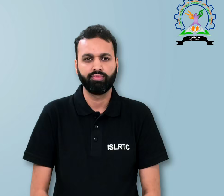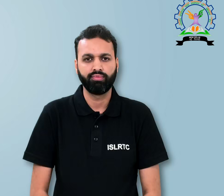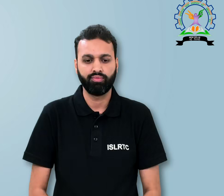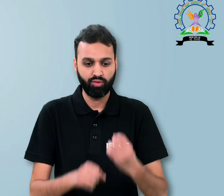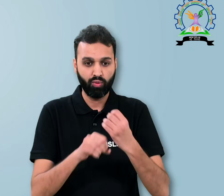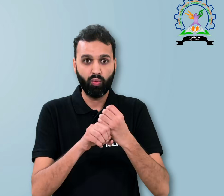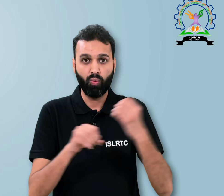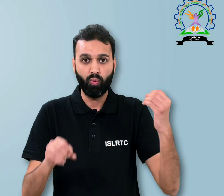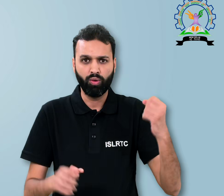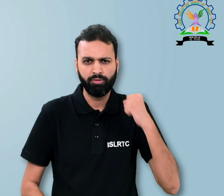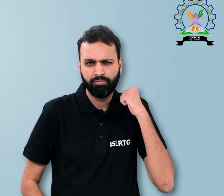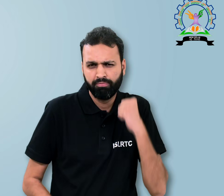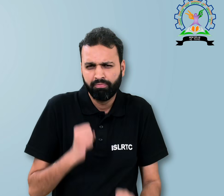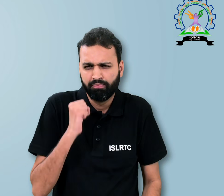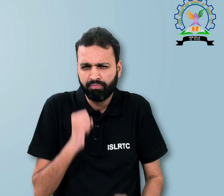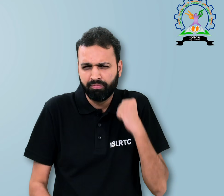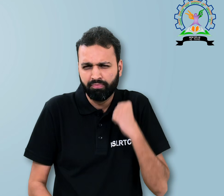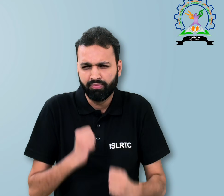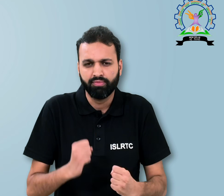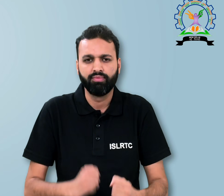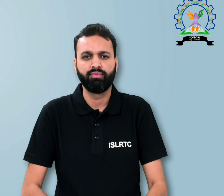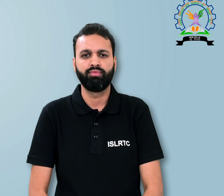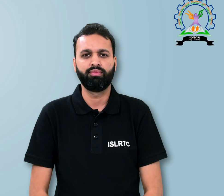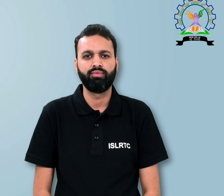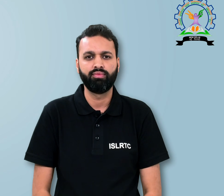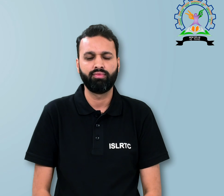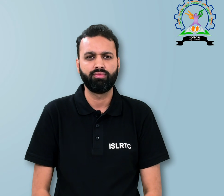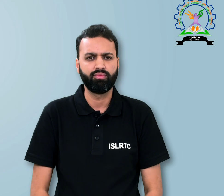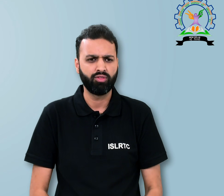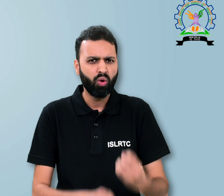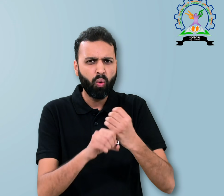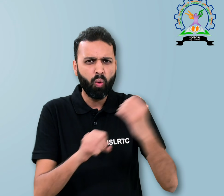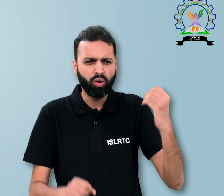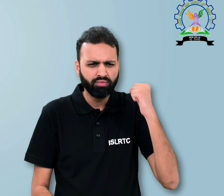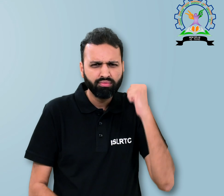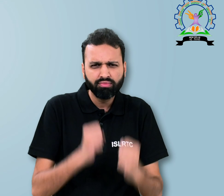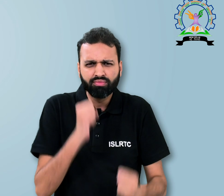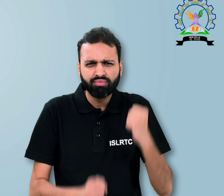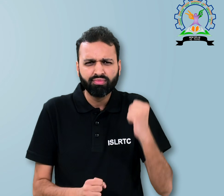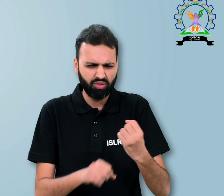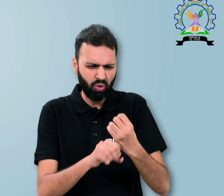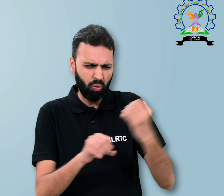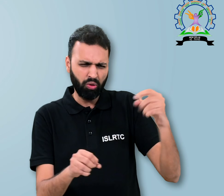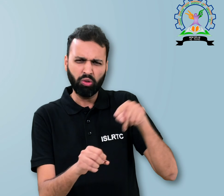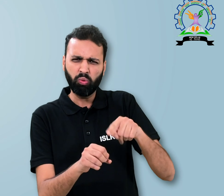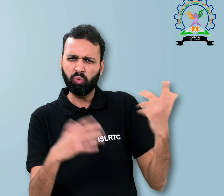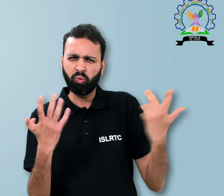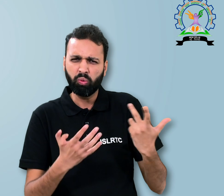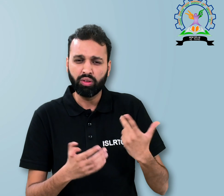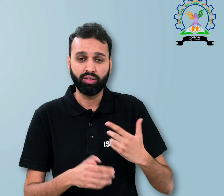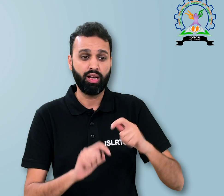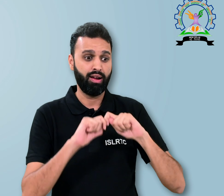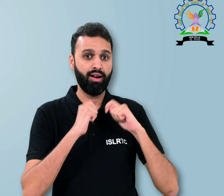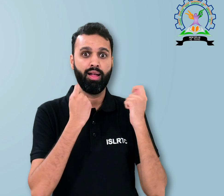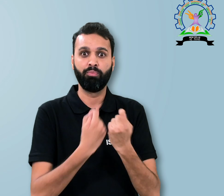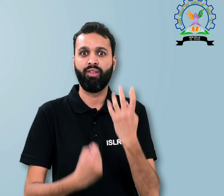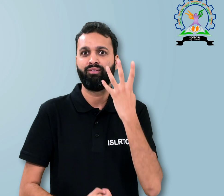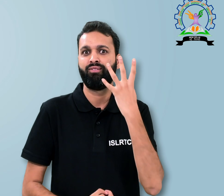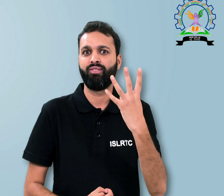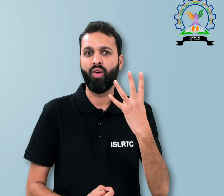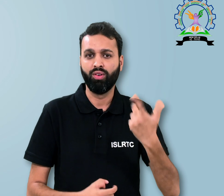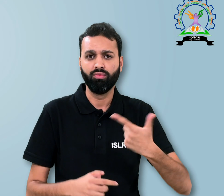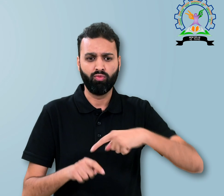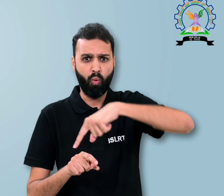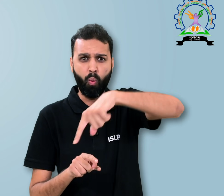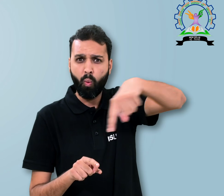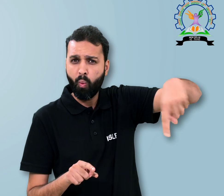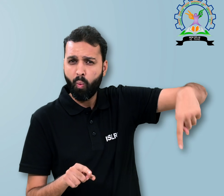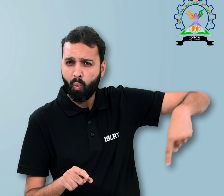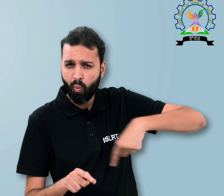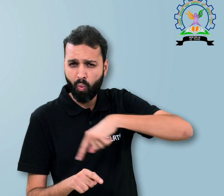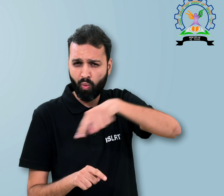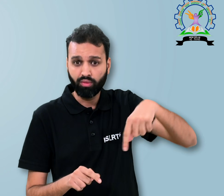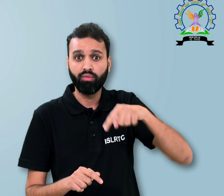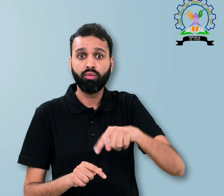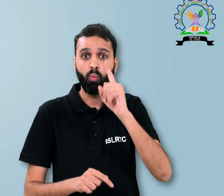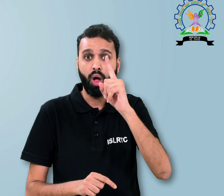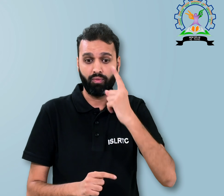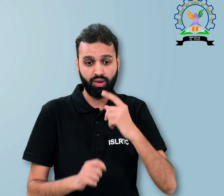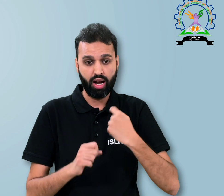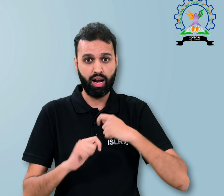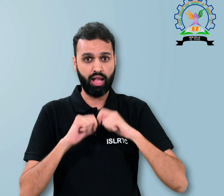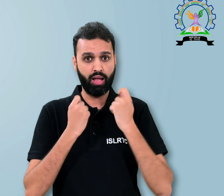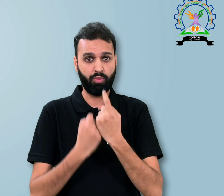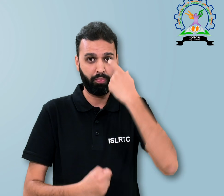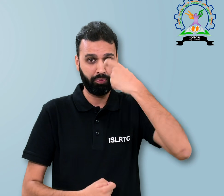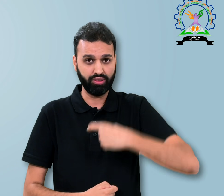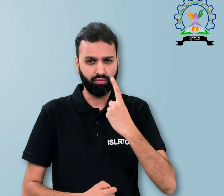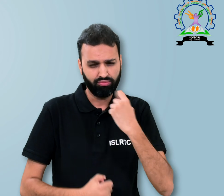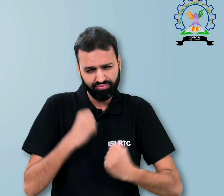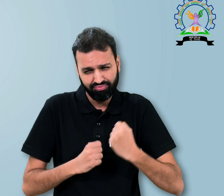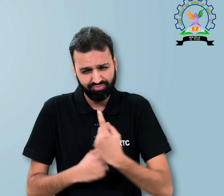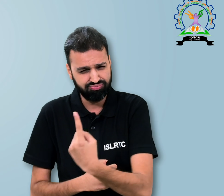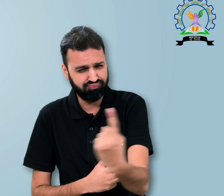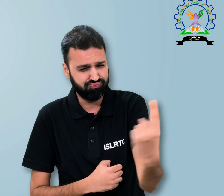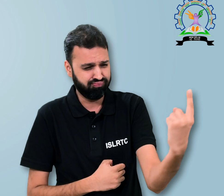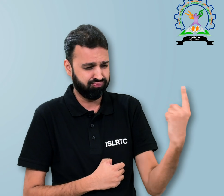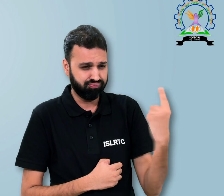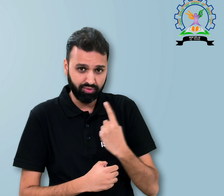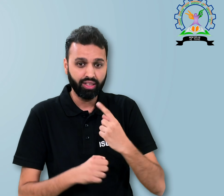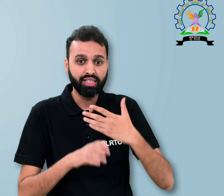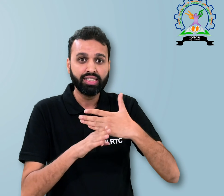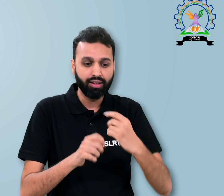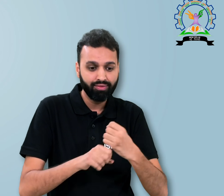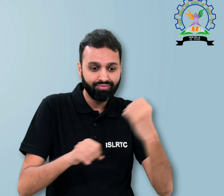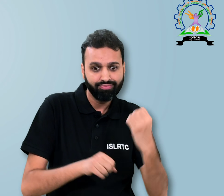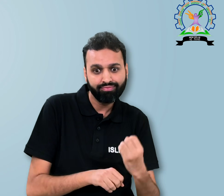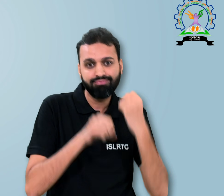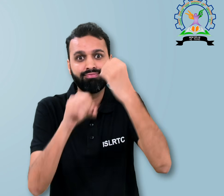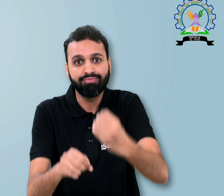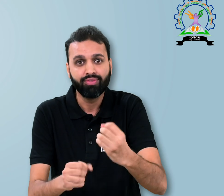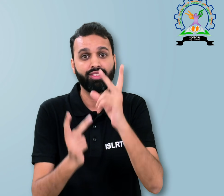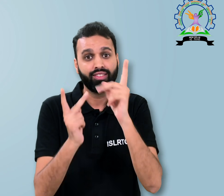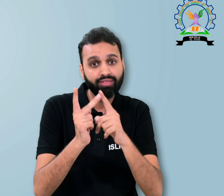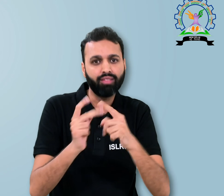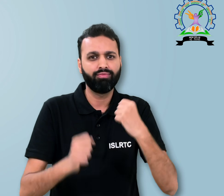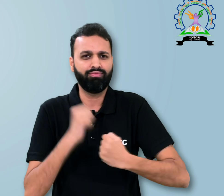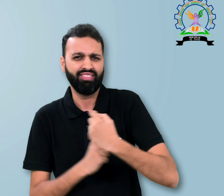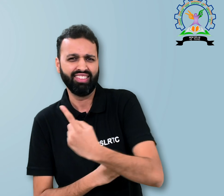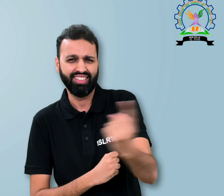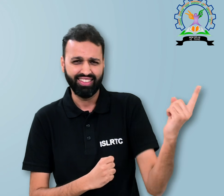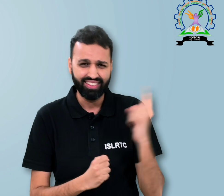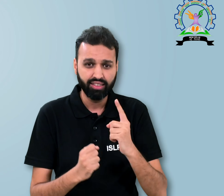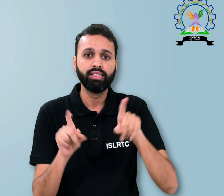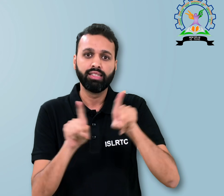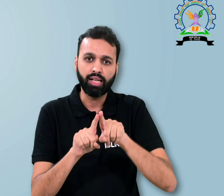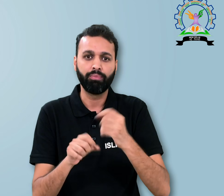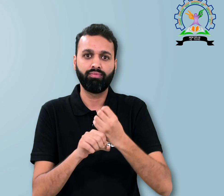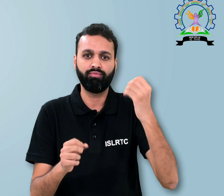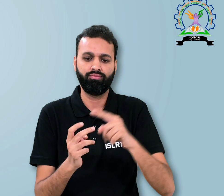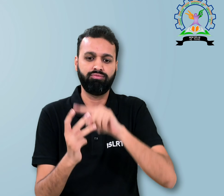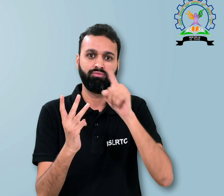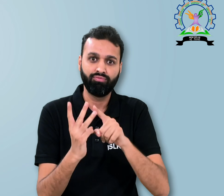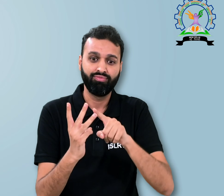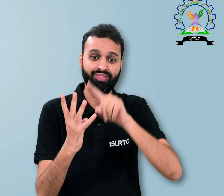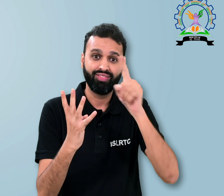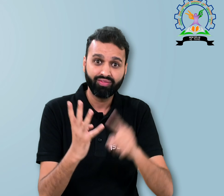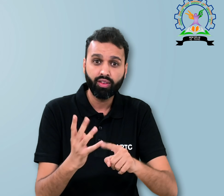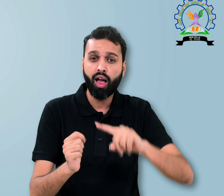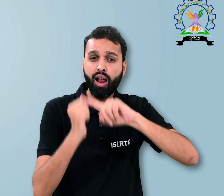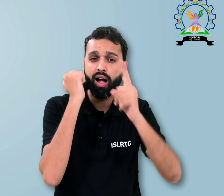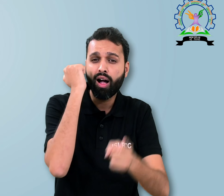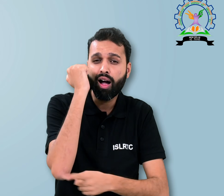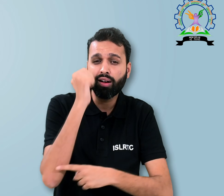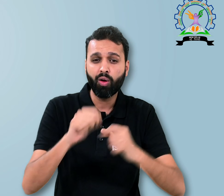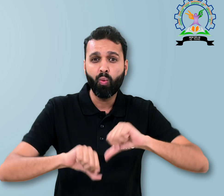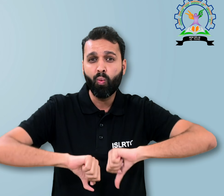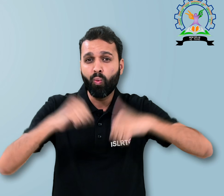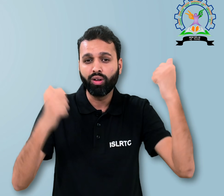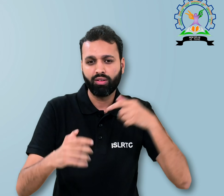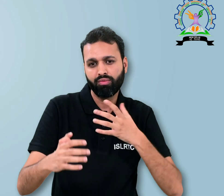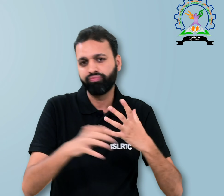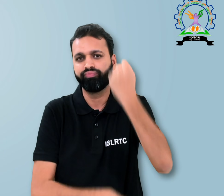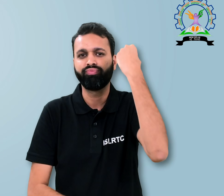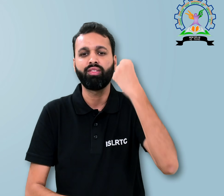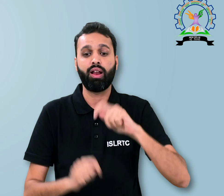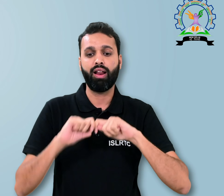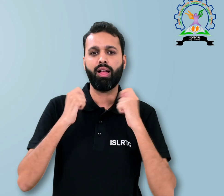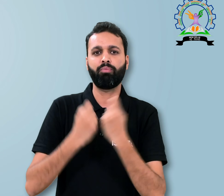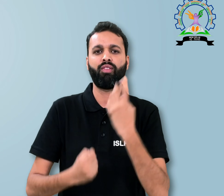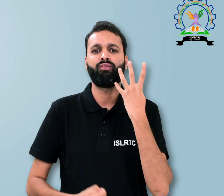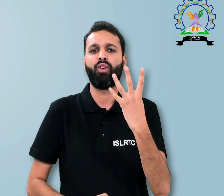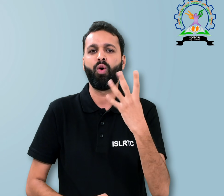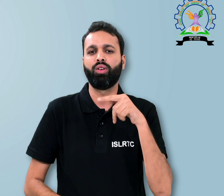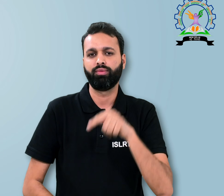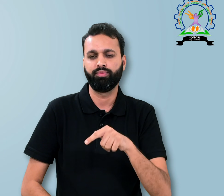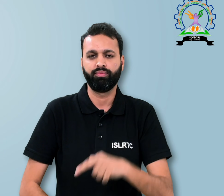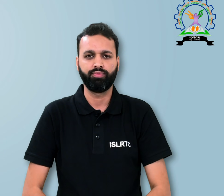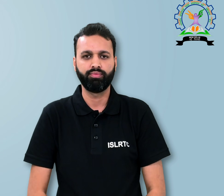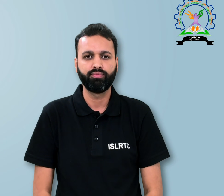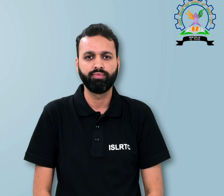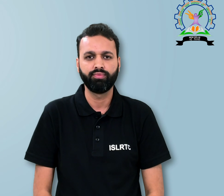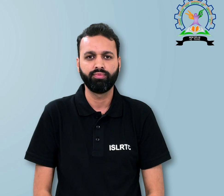Relay Relay race requires competitors to work as a team. Usually there are four members in a team. One player of the team completes a specific task or set course, tagging the next person who completes the same task. The game continues until all the team members have completed the task, and the first team to complete wins.